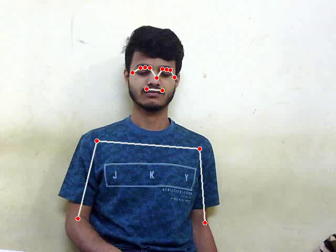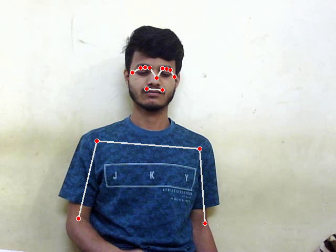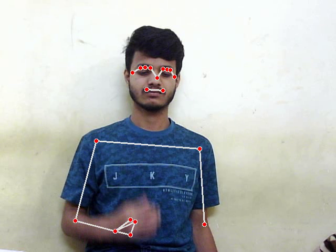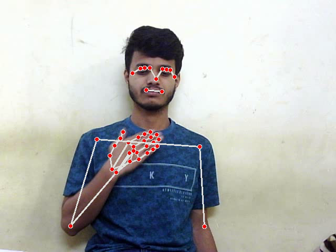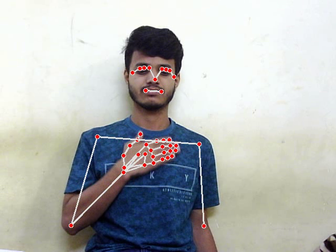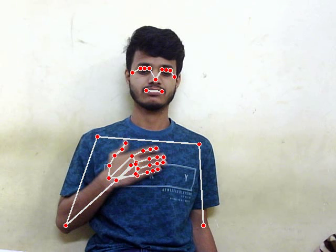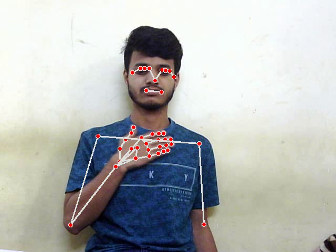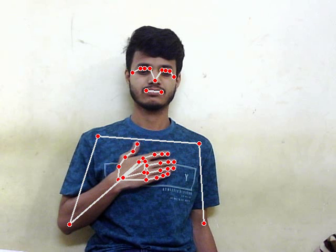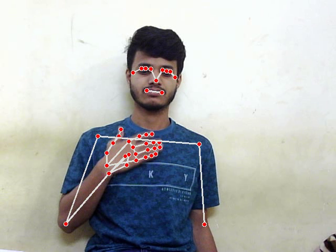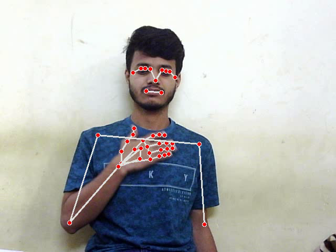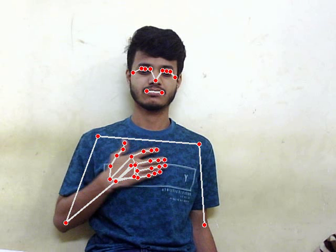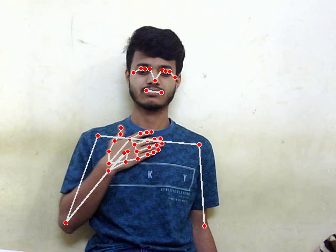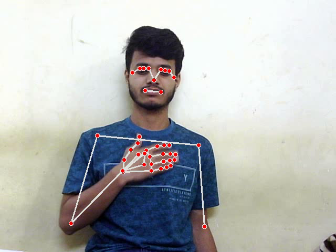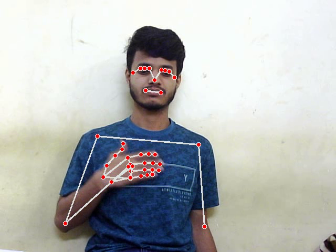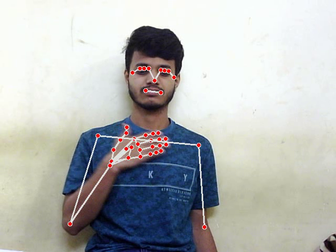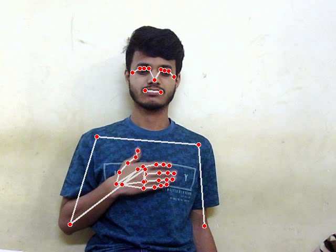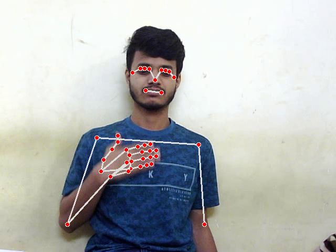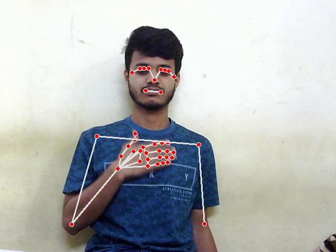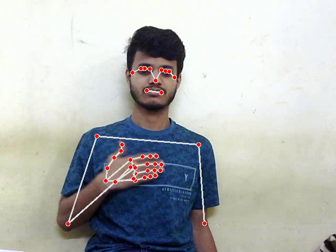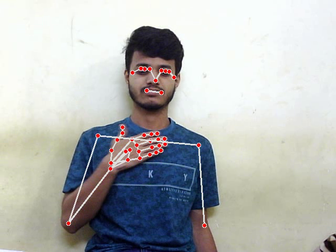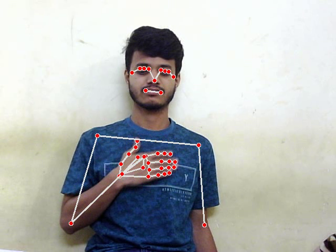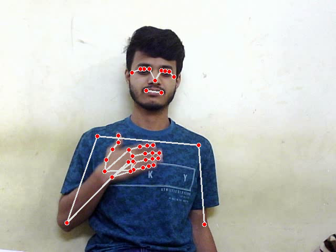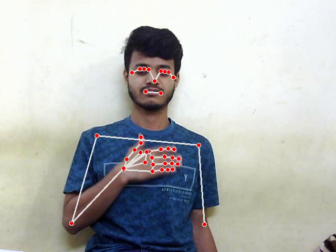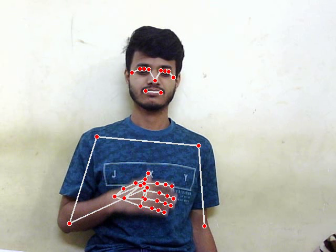please